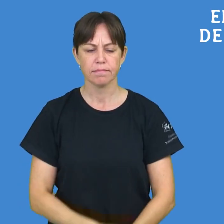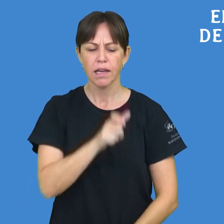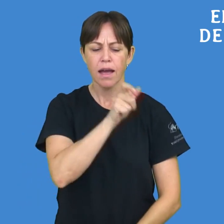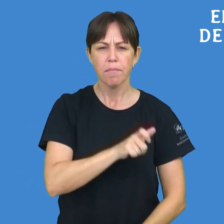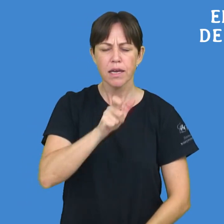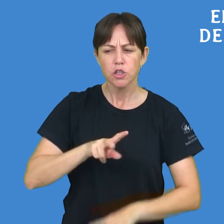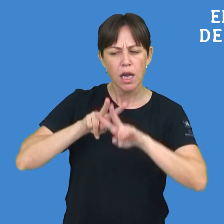persona